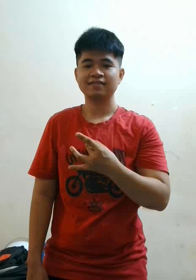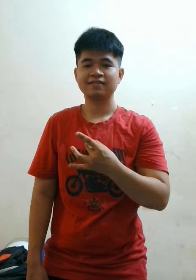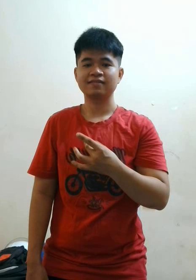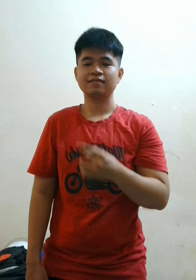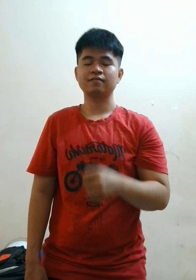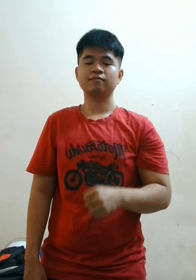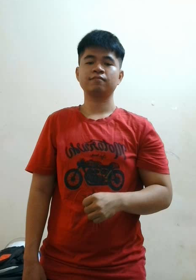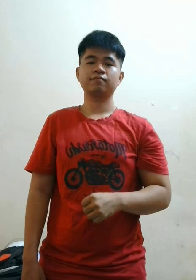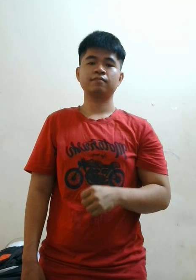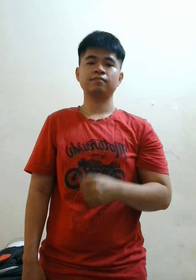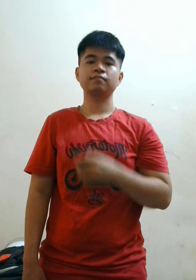thich